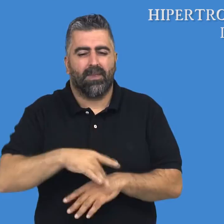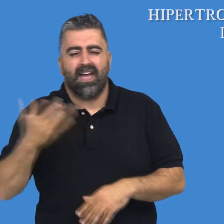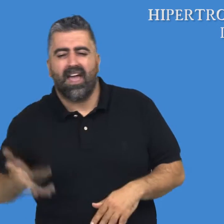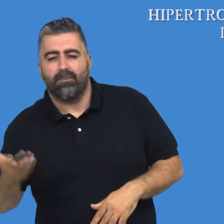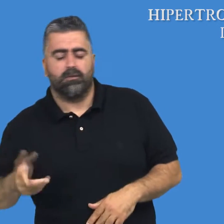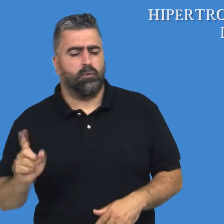importar